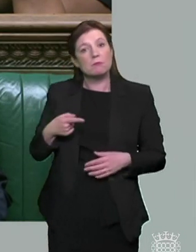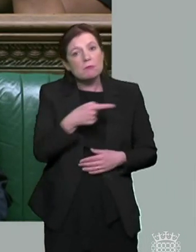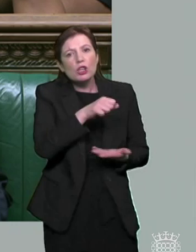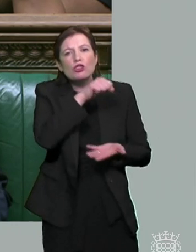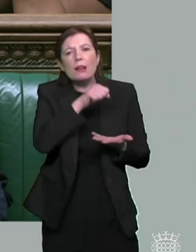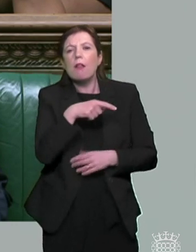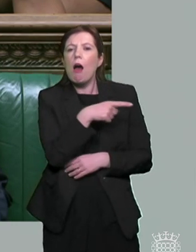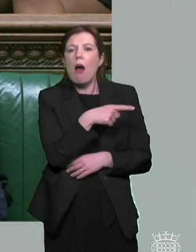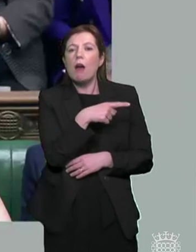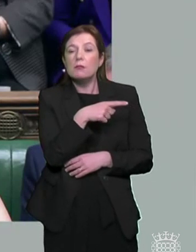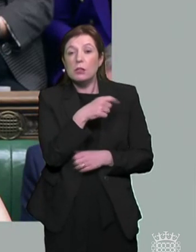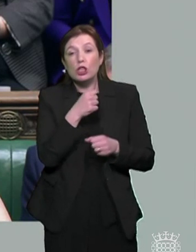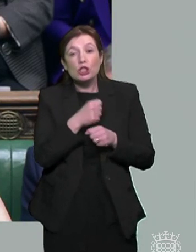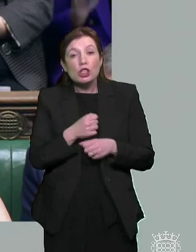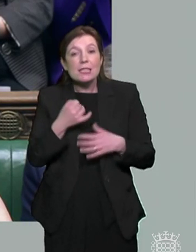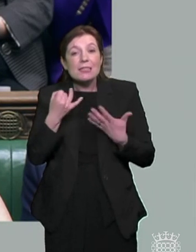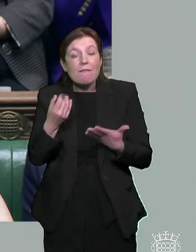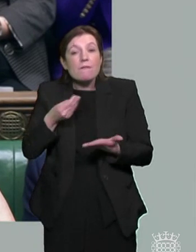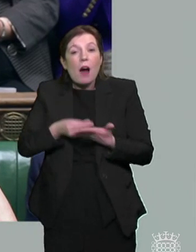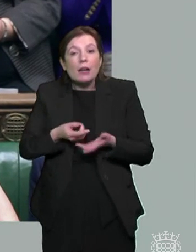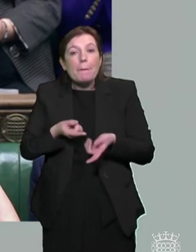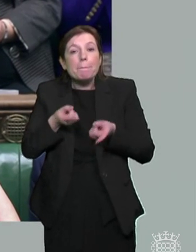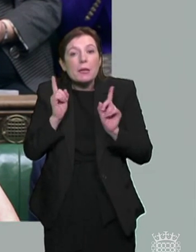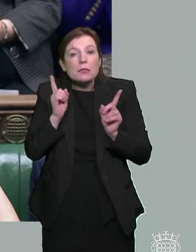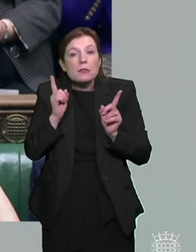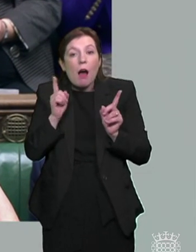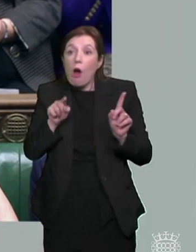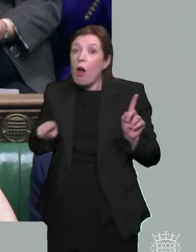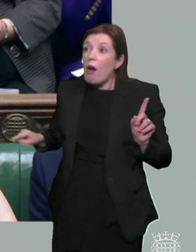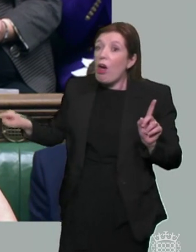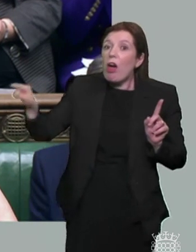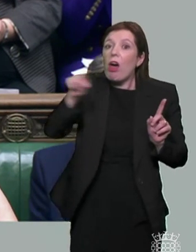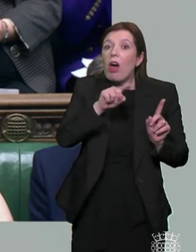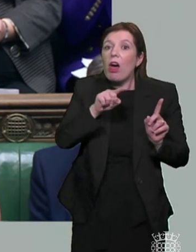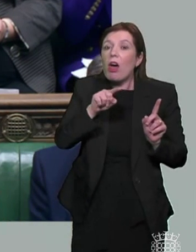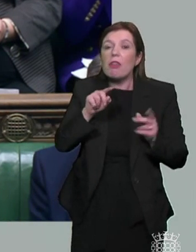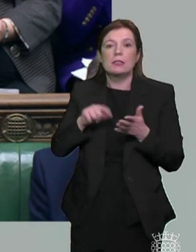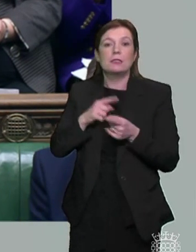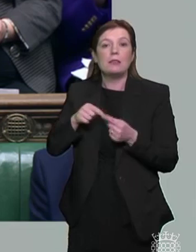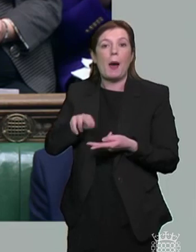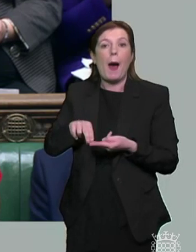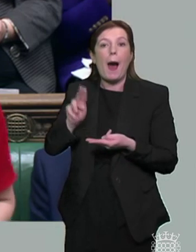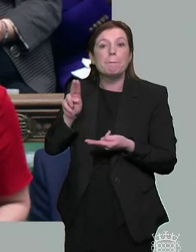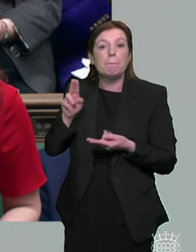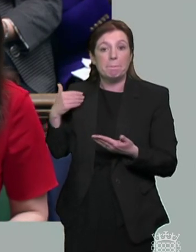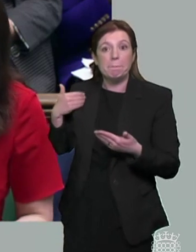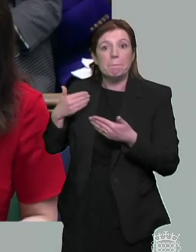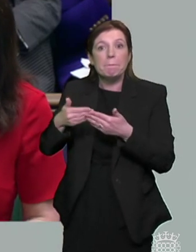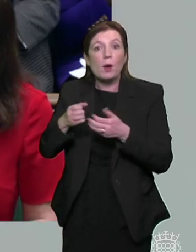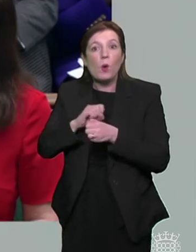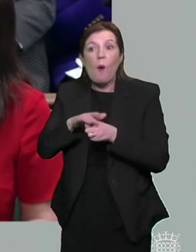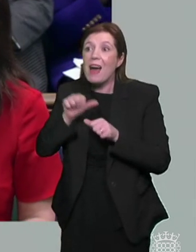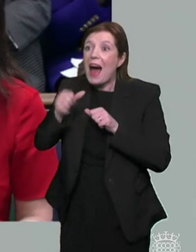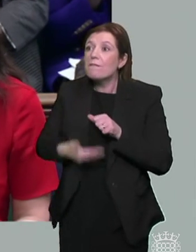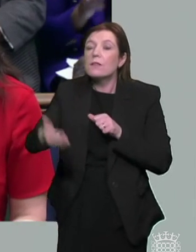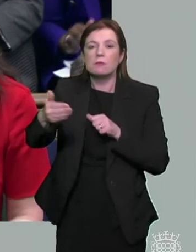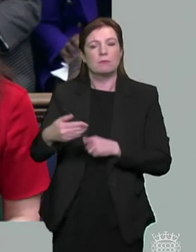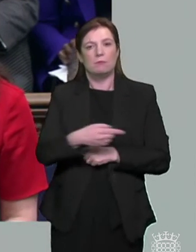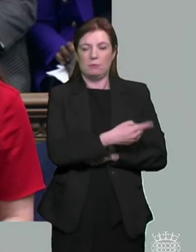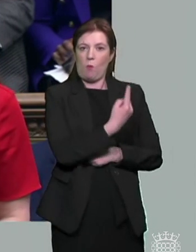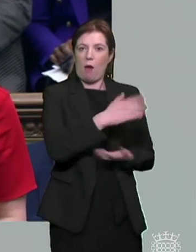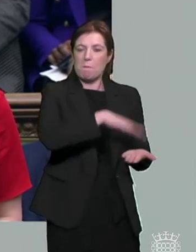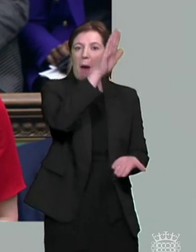In fact, he was the only G7 finance Minister to raise taxes on working people during this crucial year of recovery.